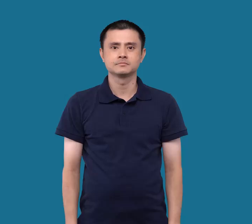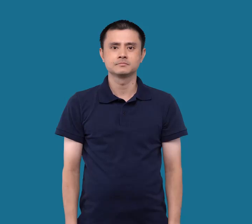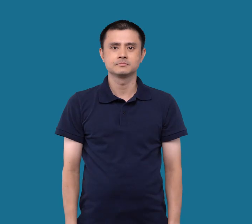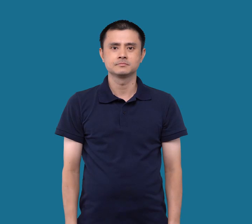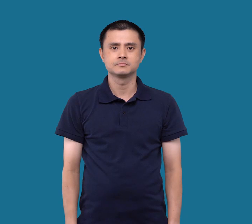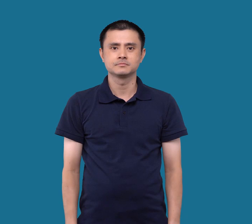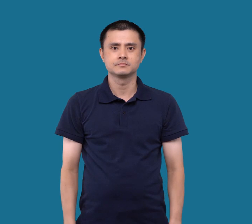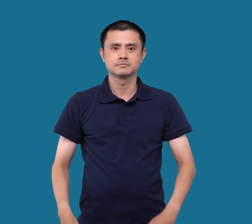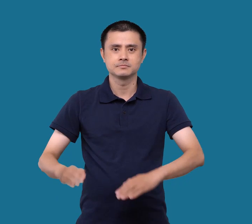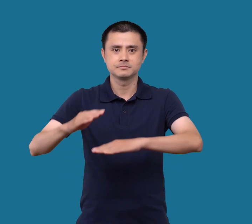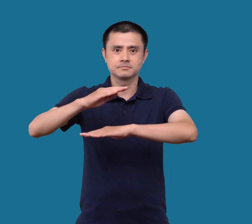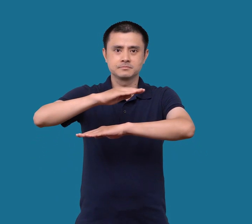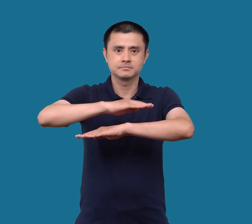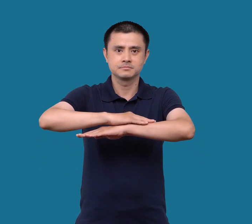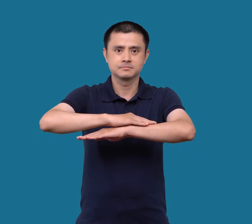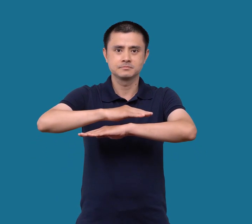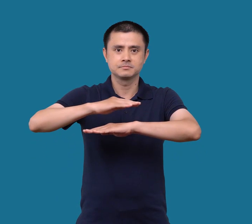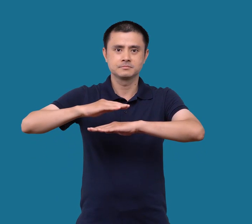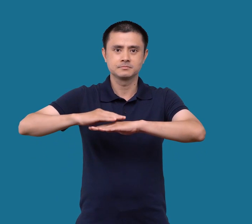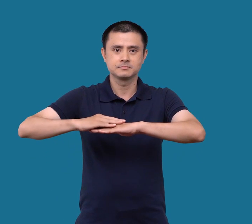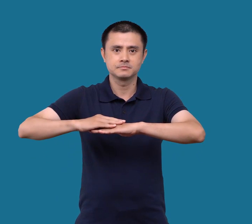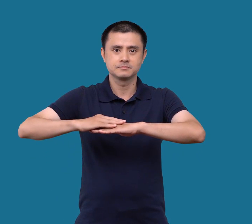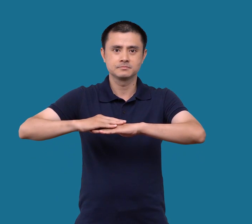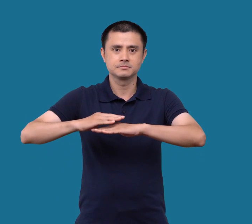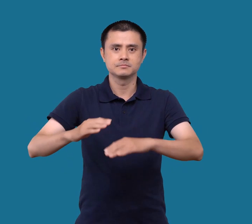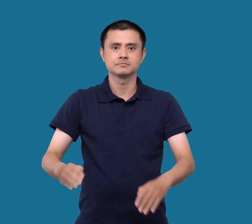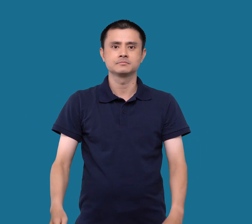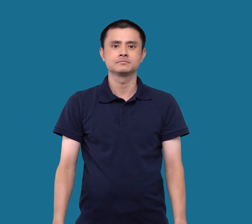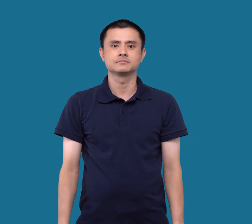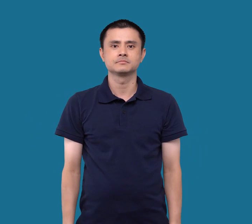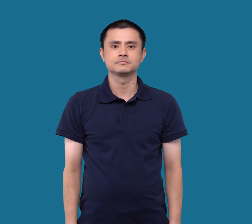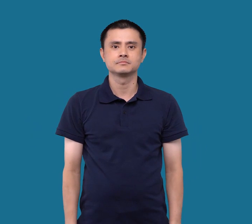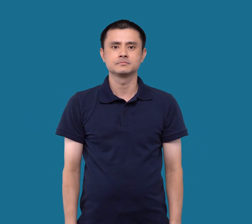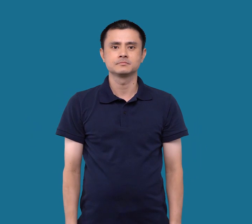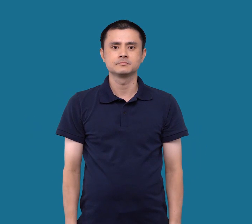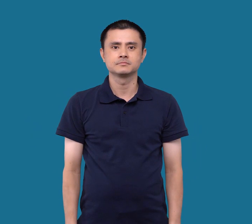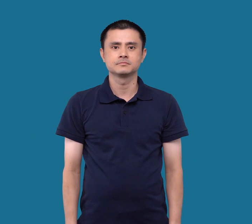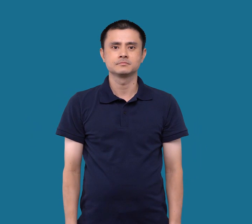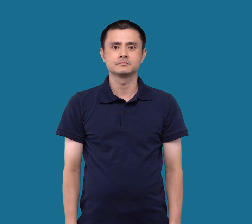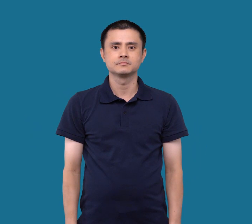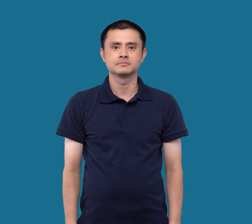Bạc Liêu